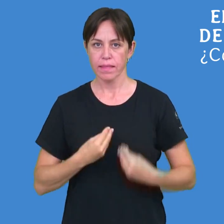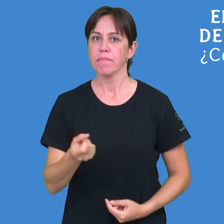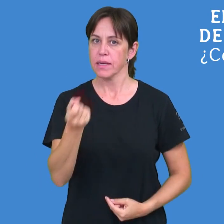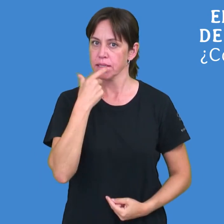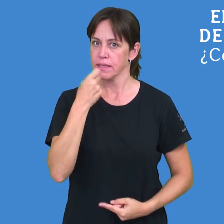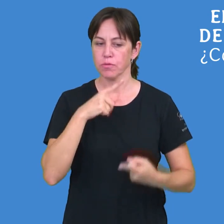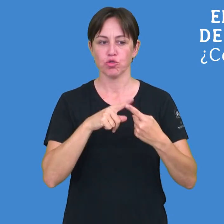droga